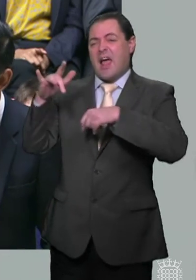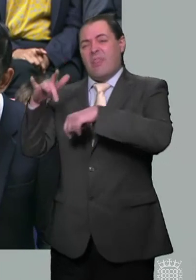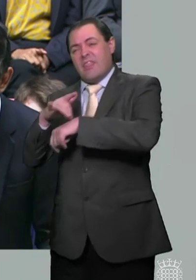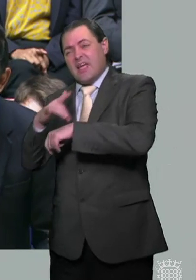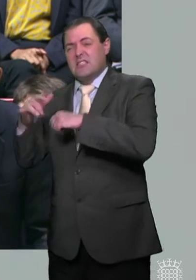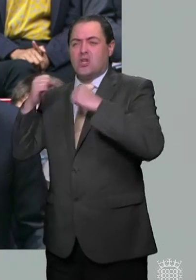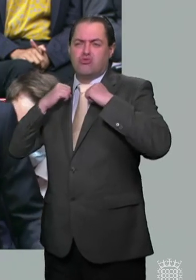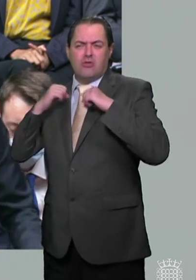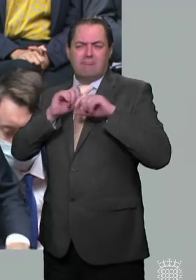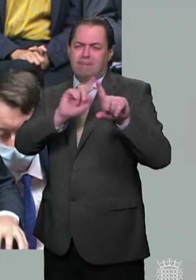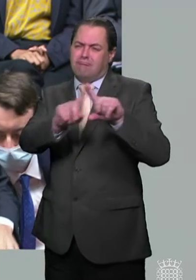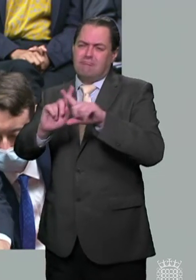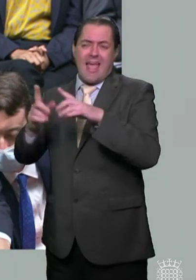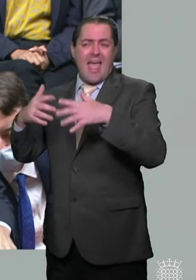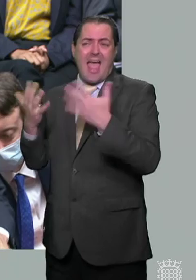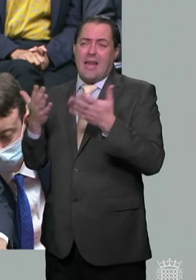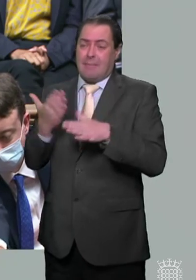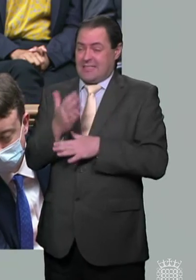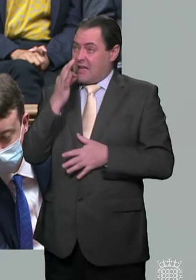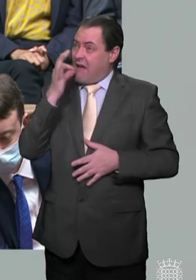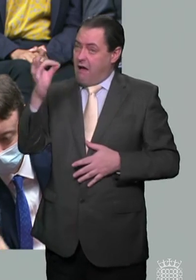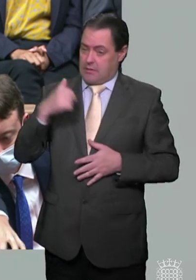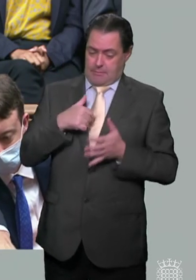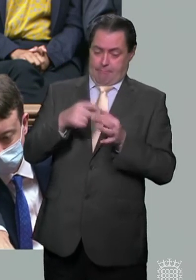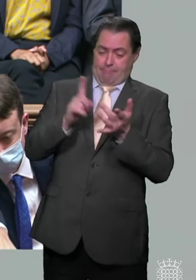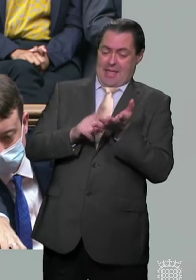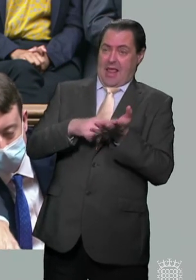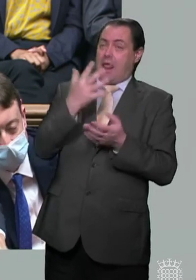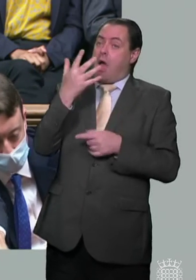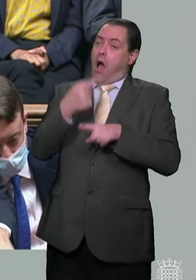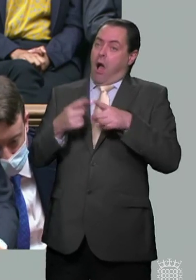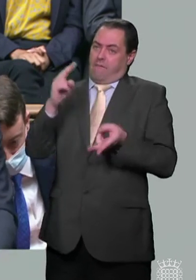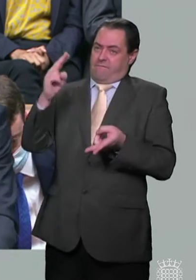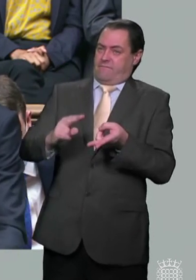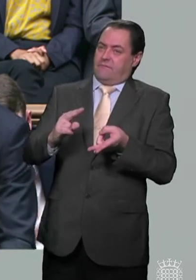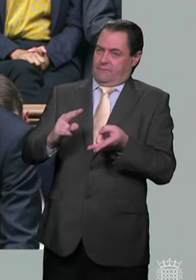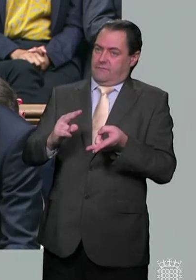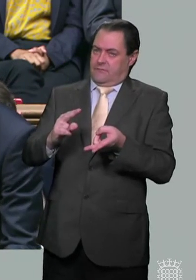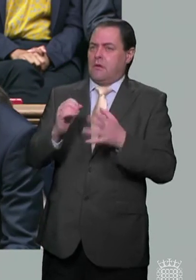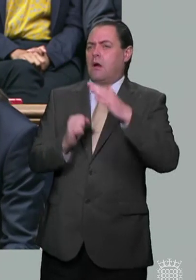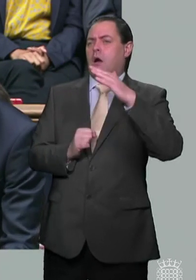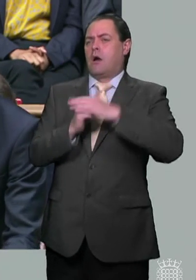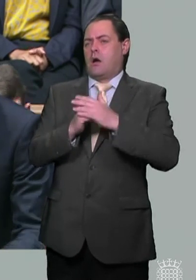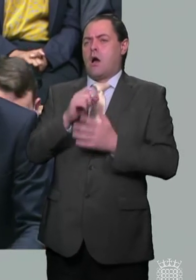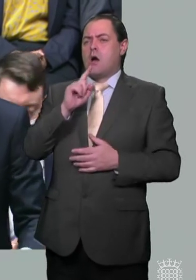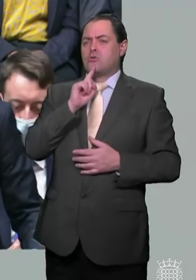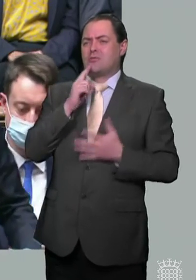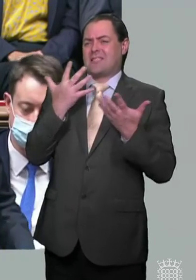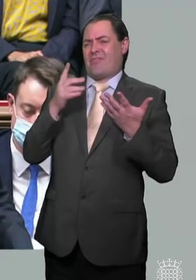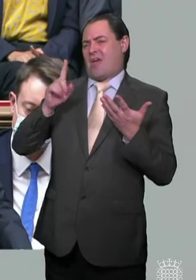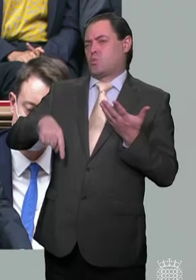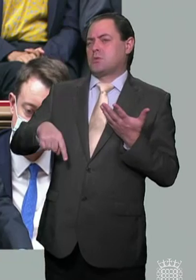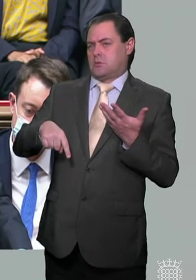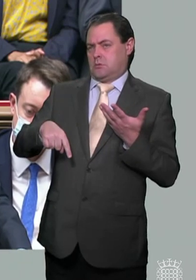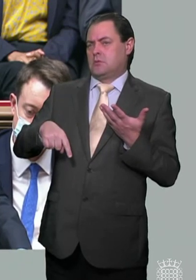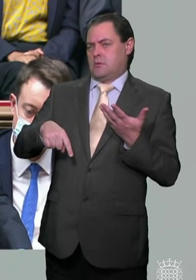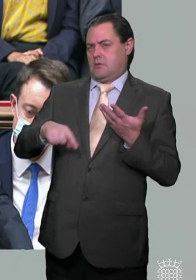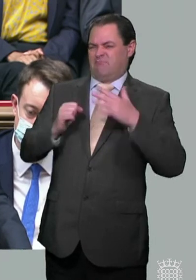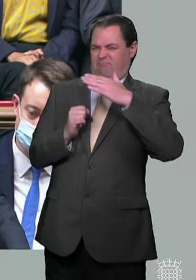Any eligible business can claim a discount on their bills of 50%, up to a maximum of £110,000.